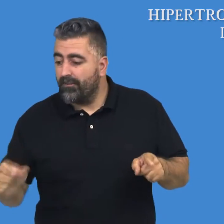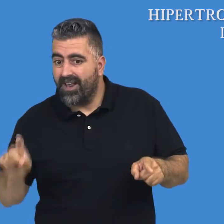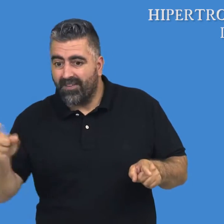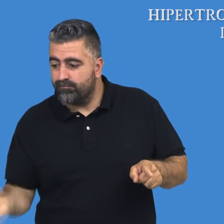cancer